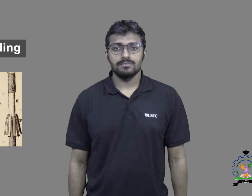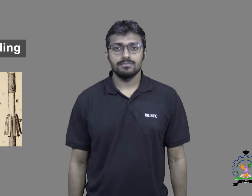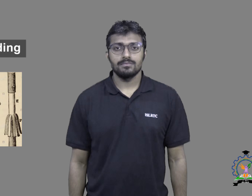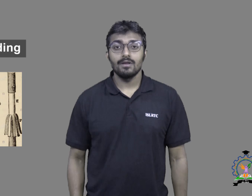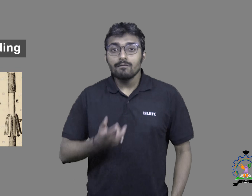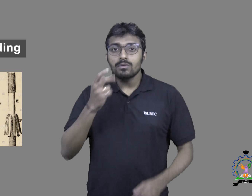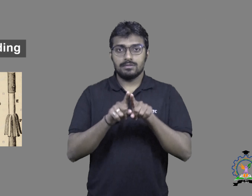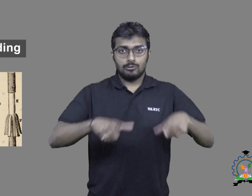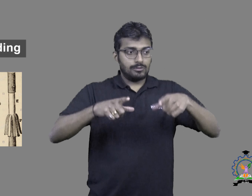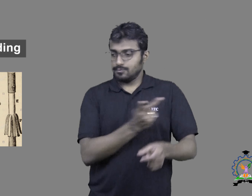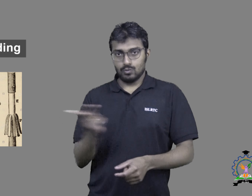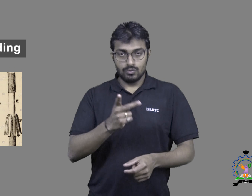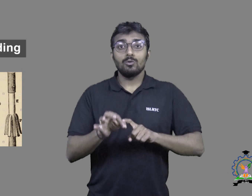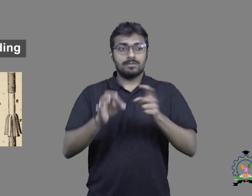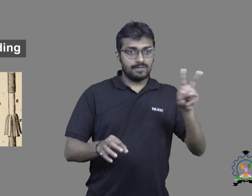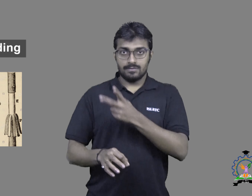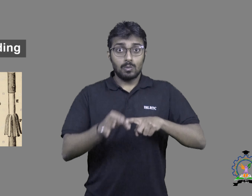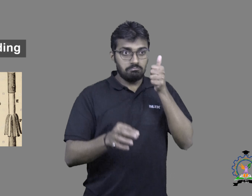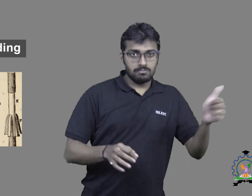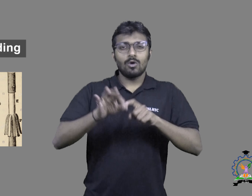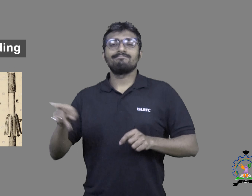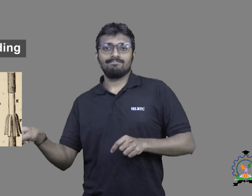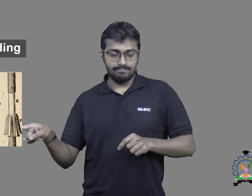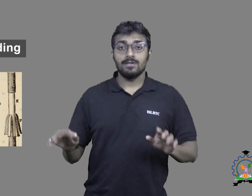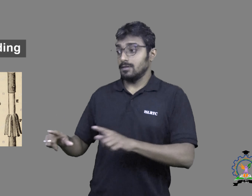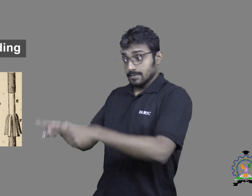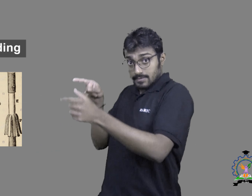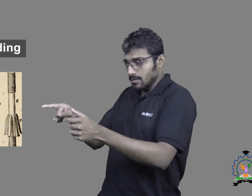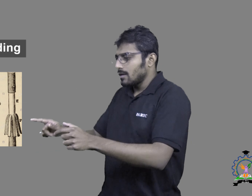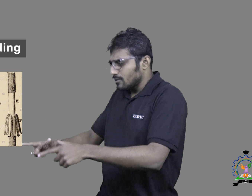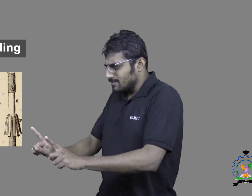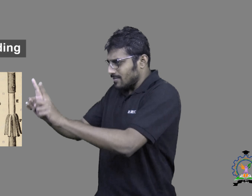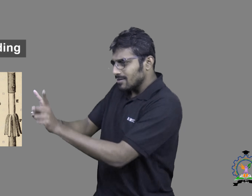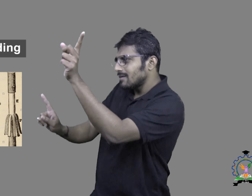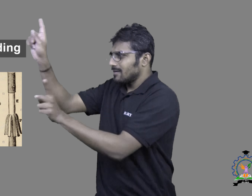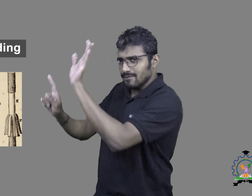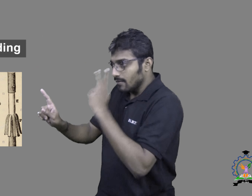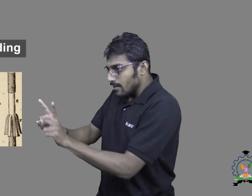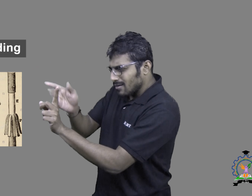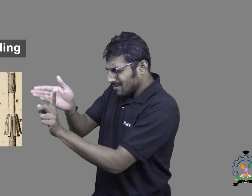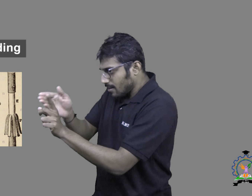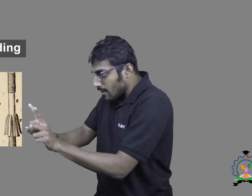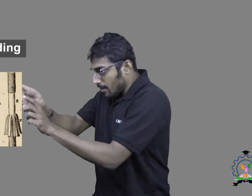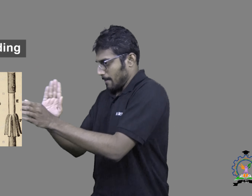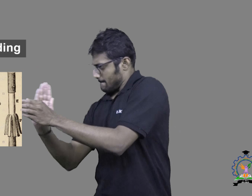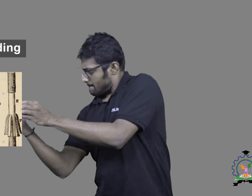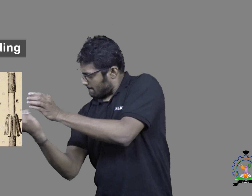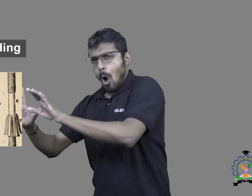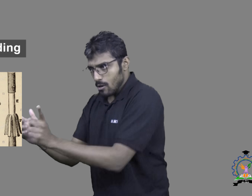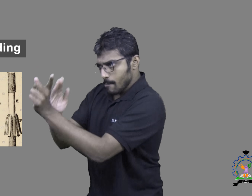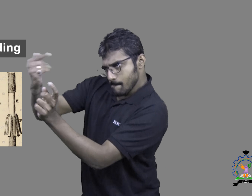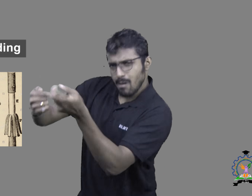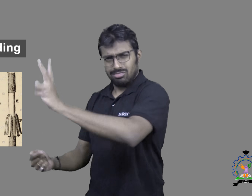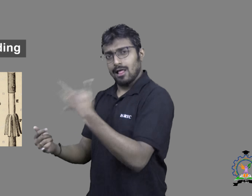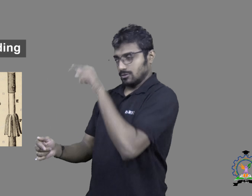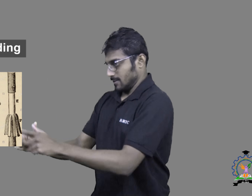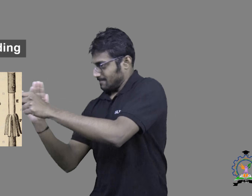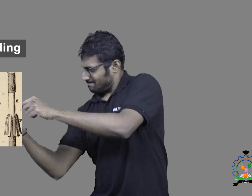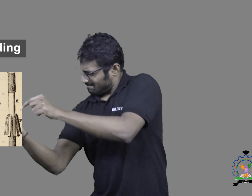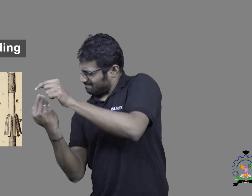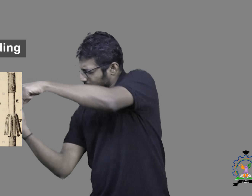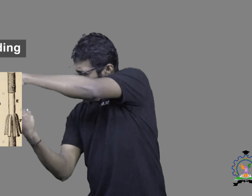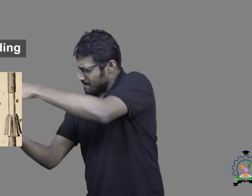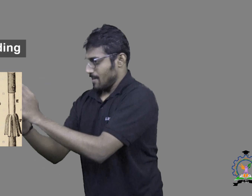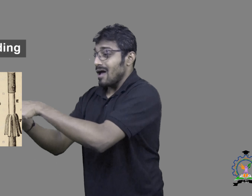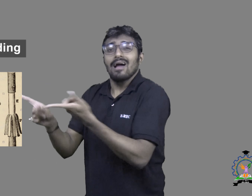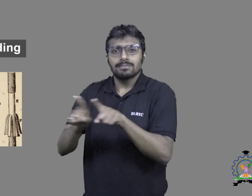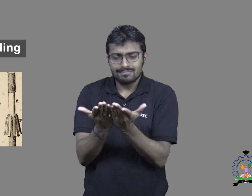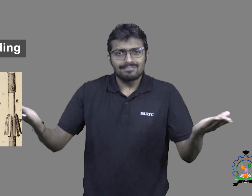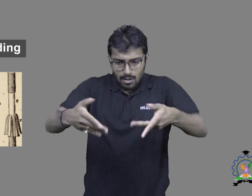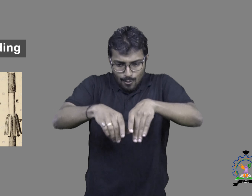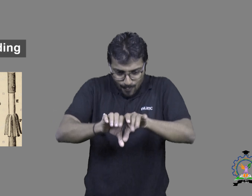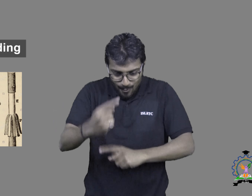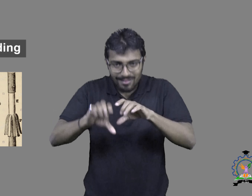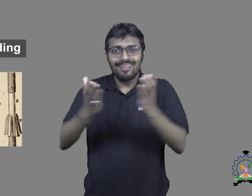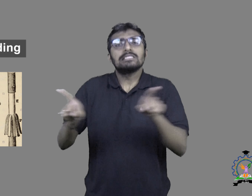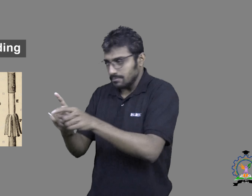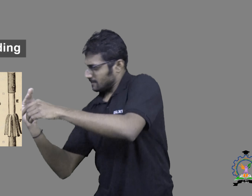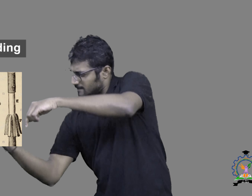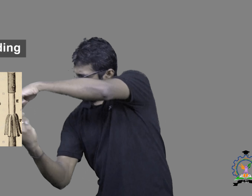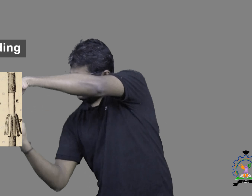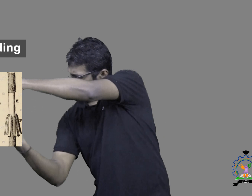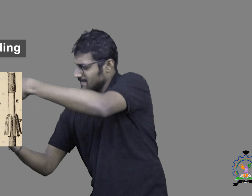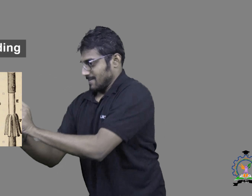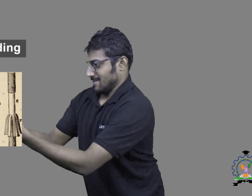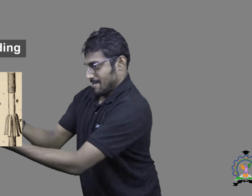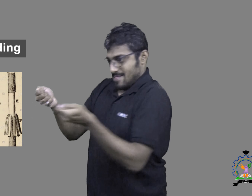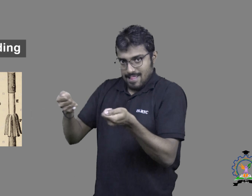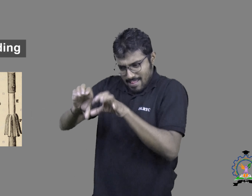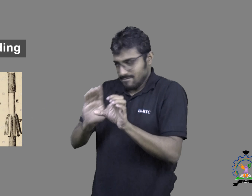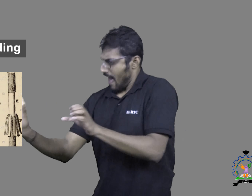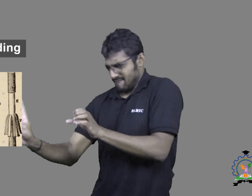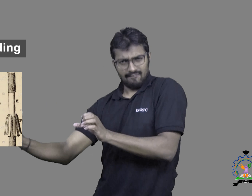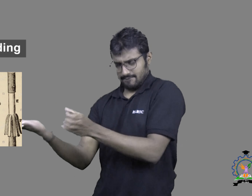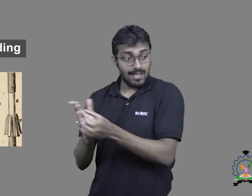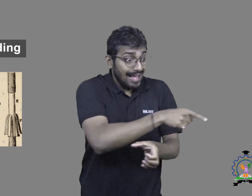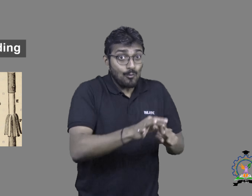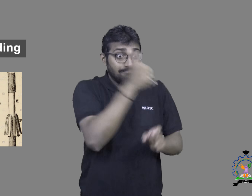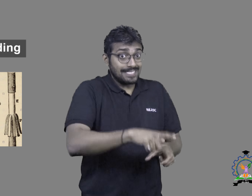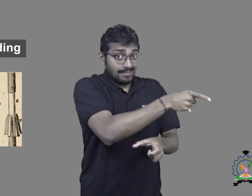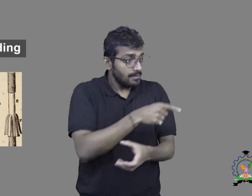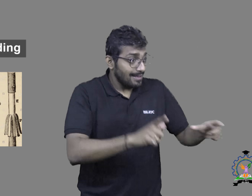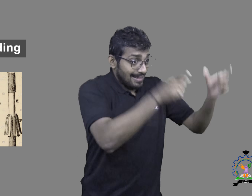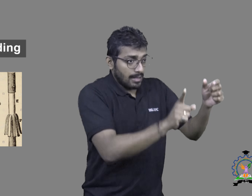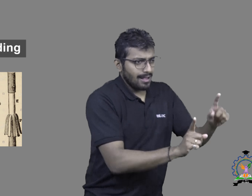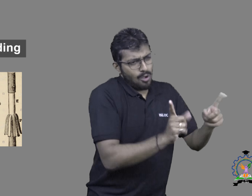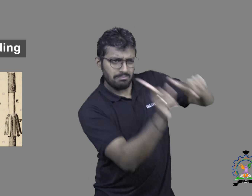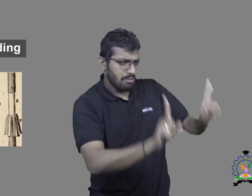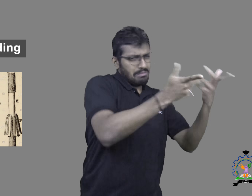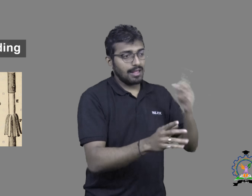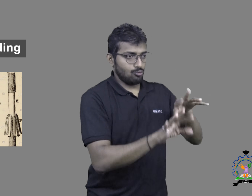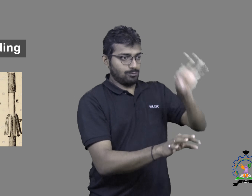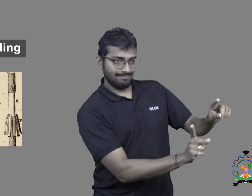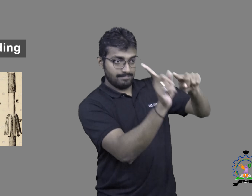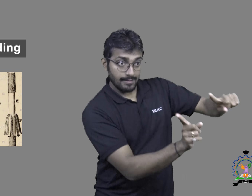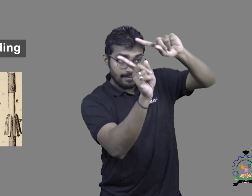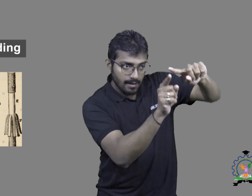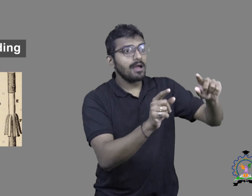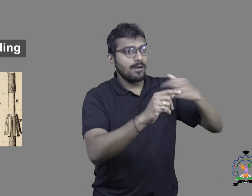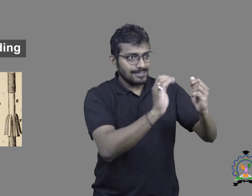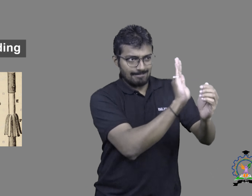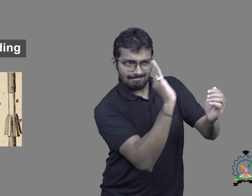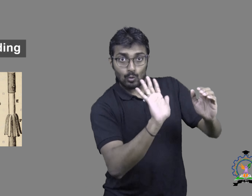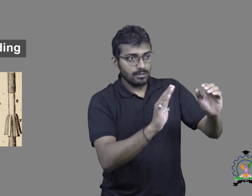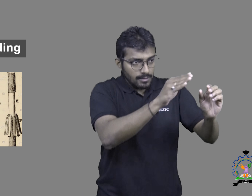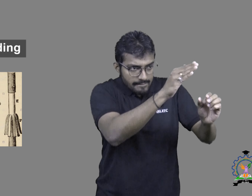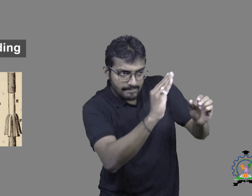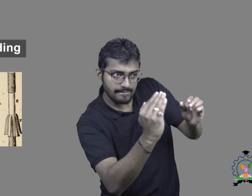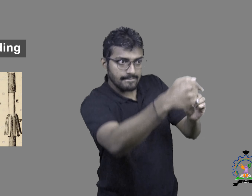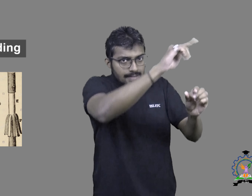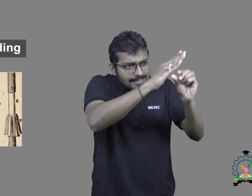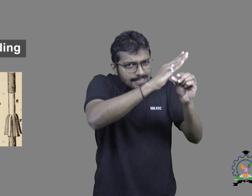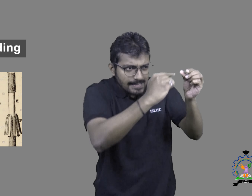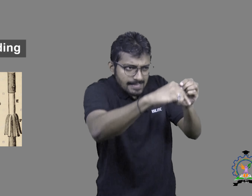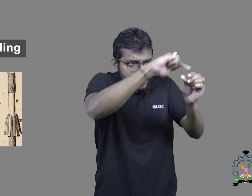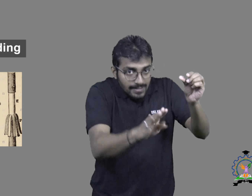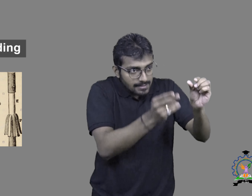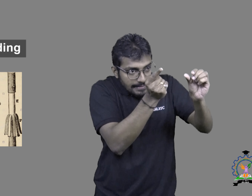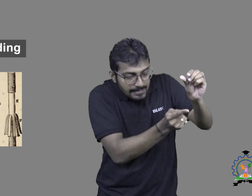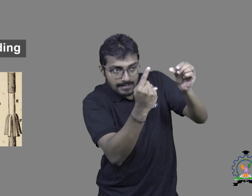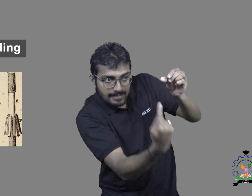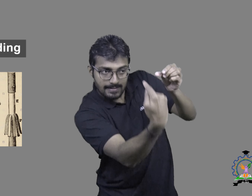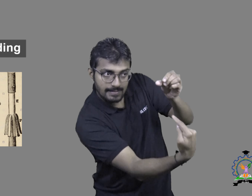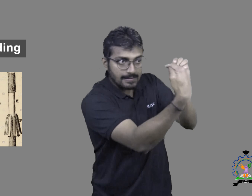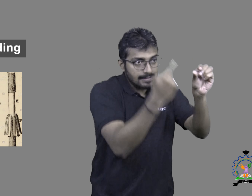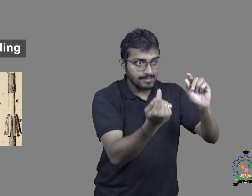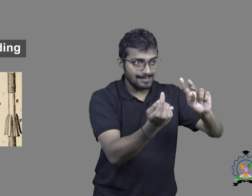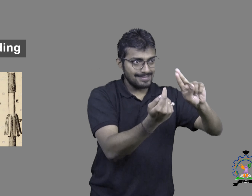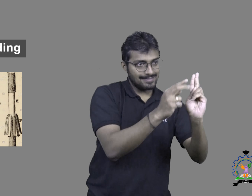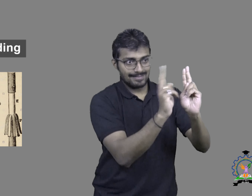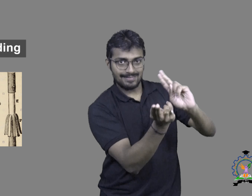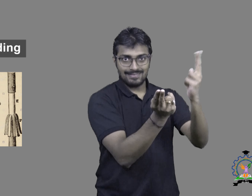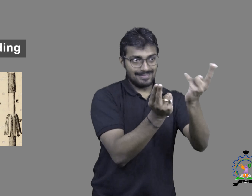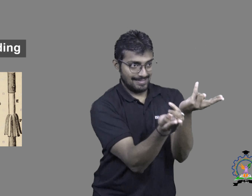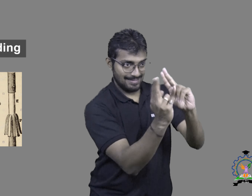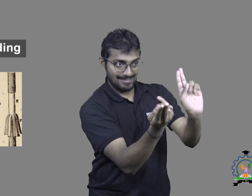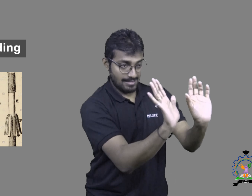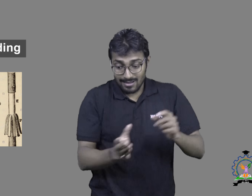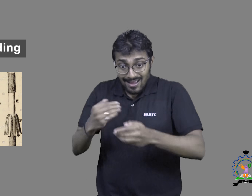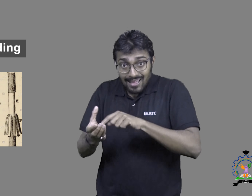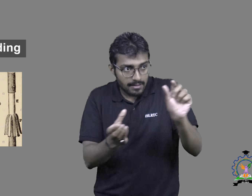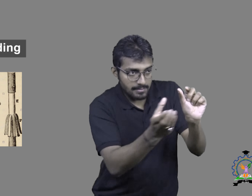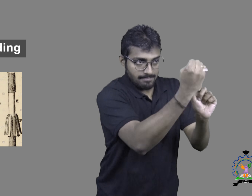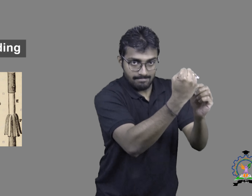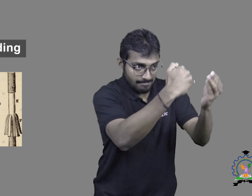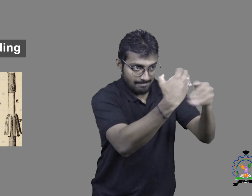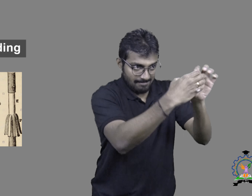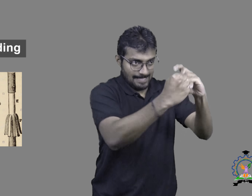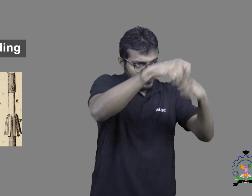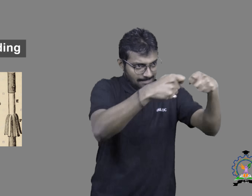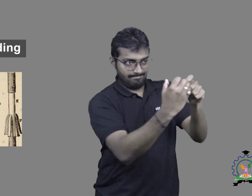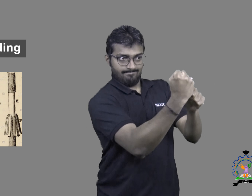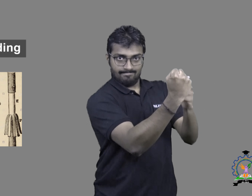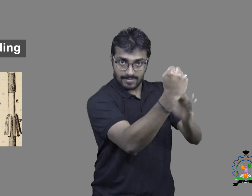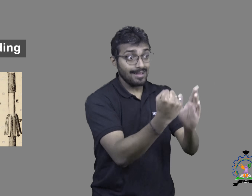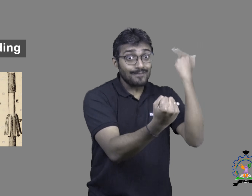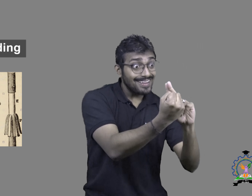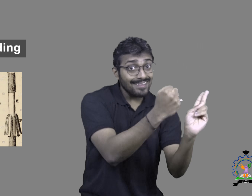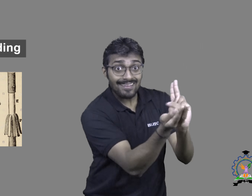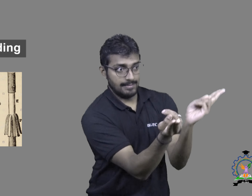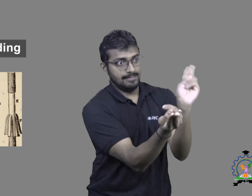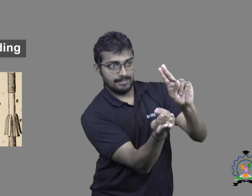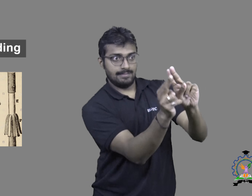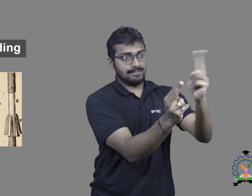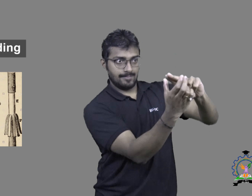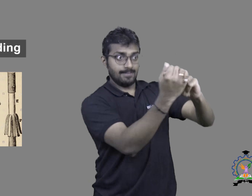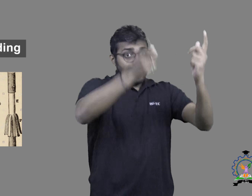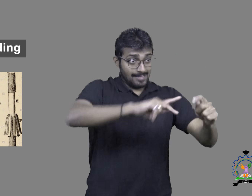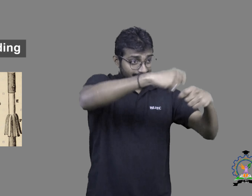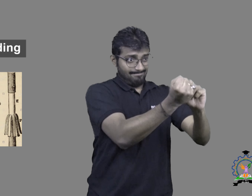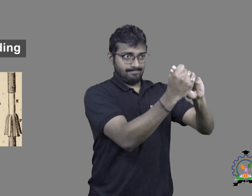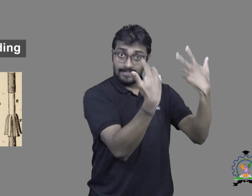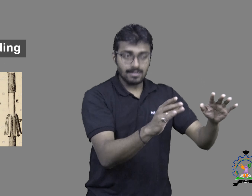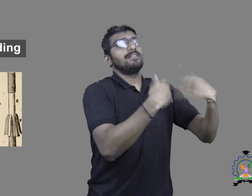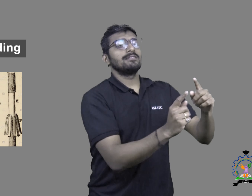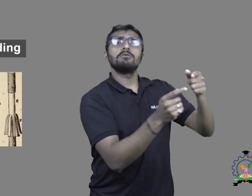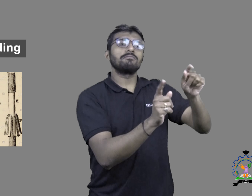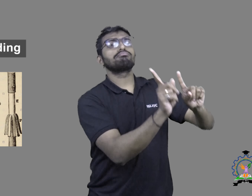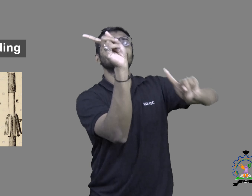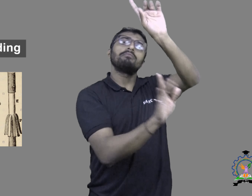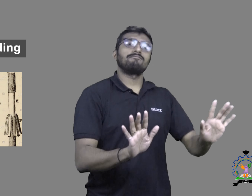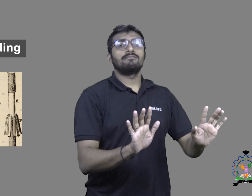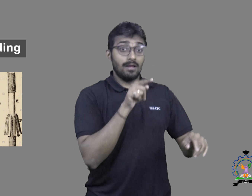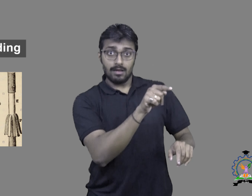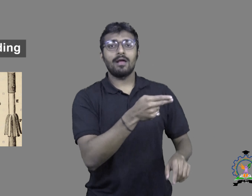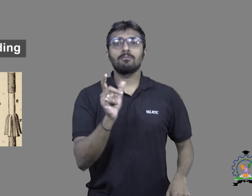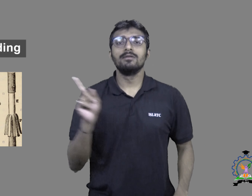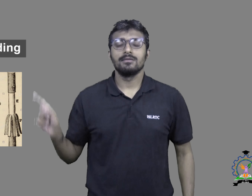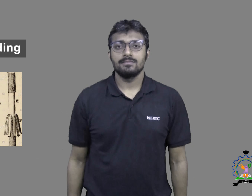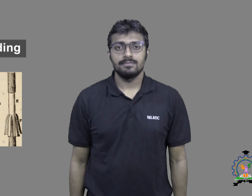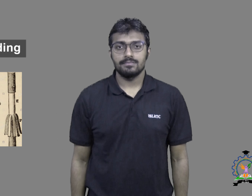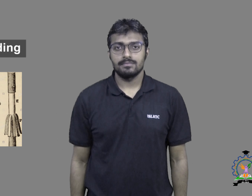Tube Budding